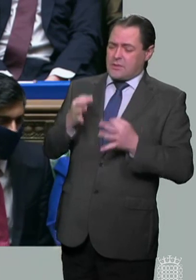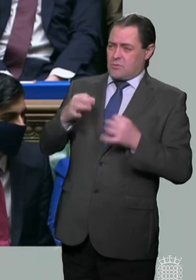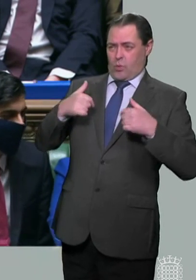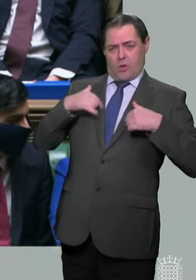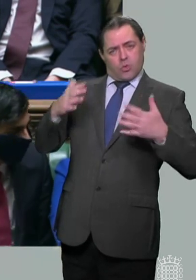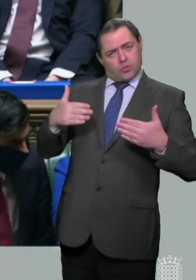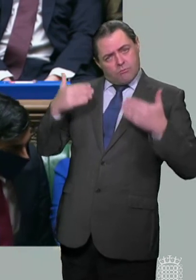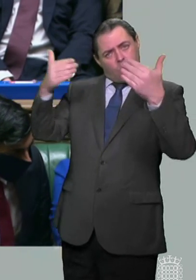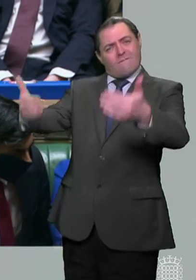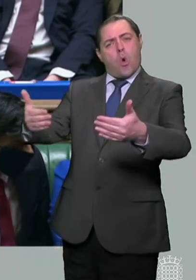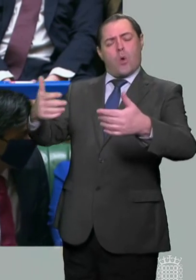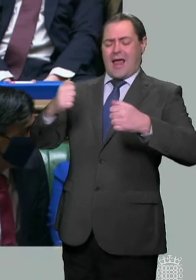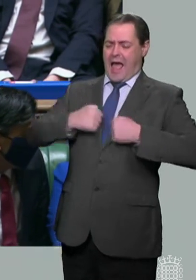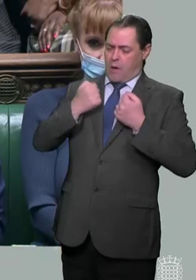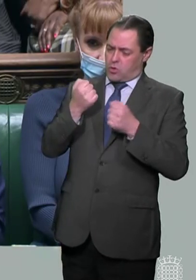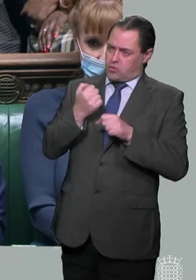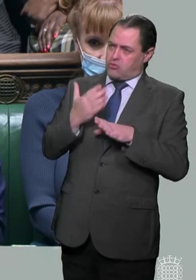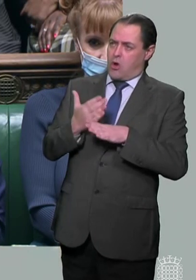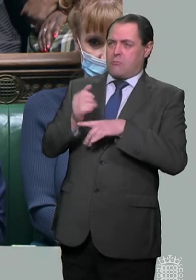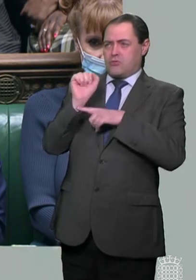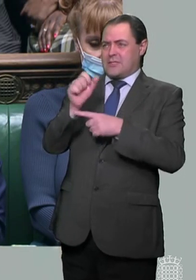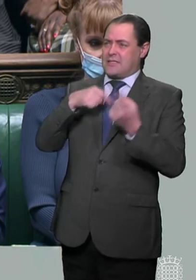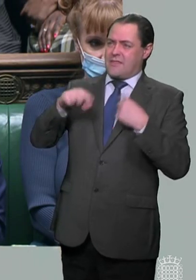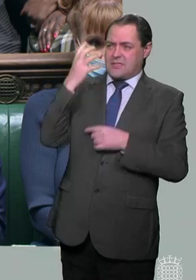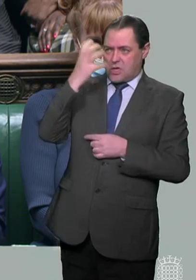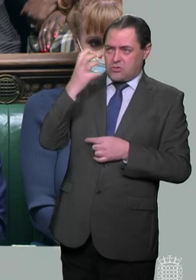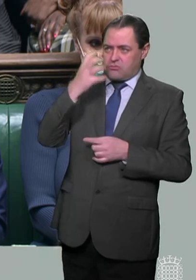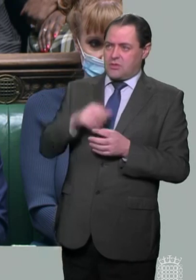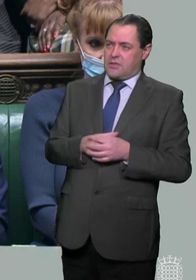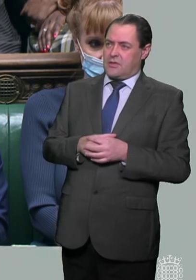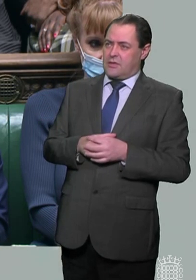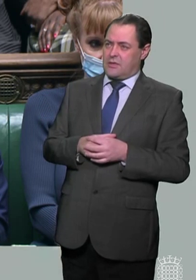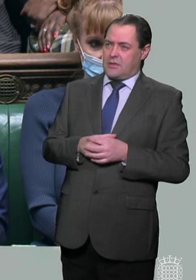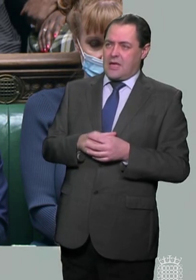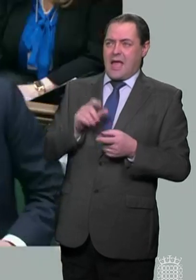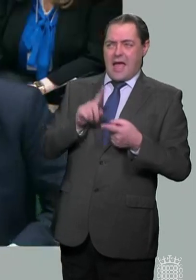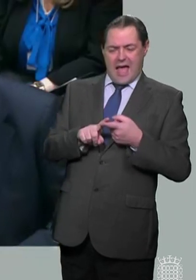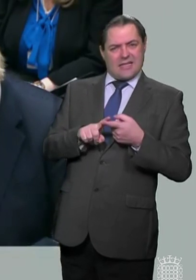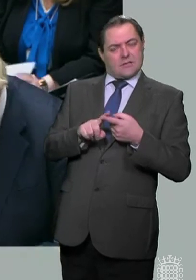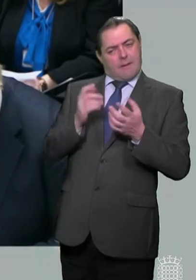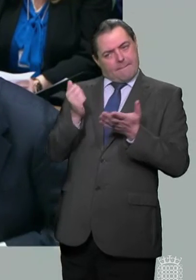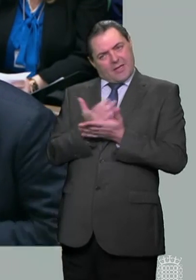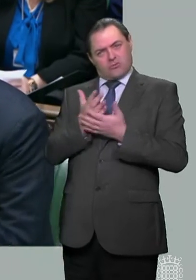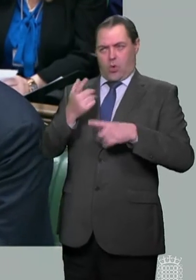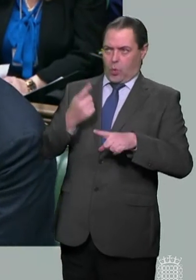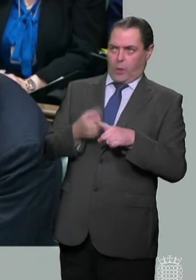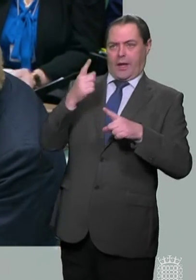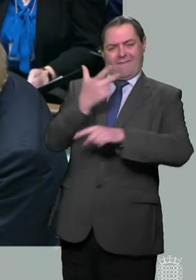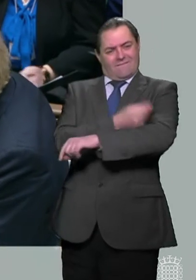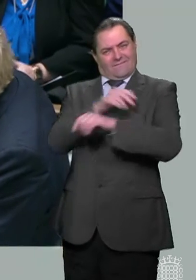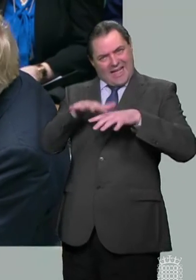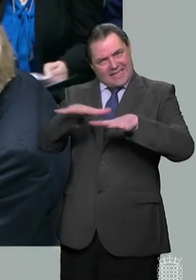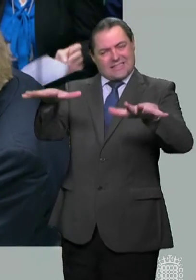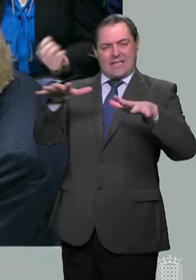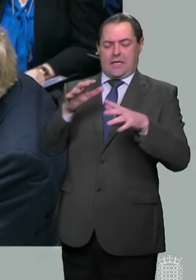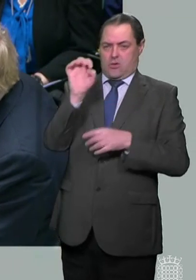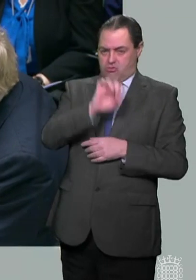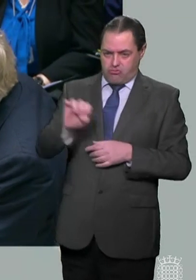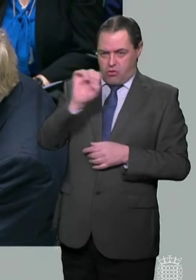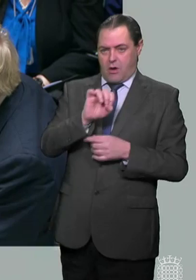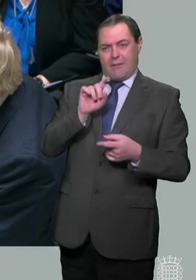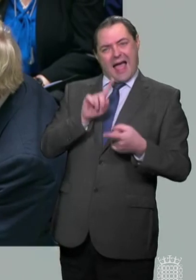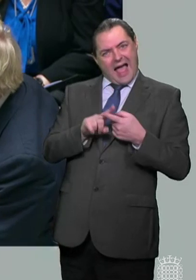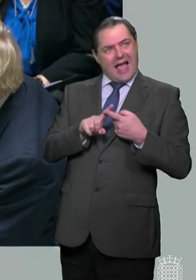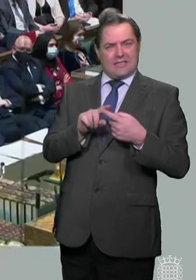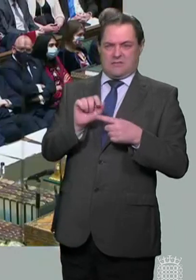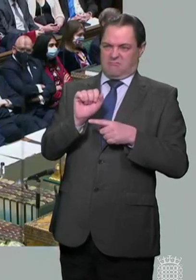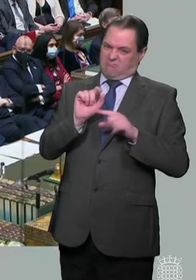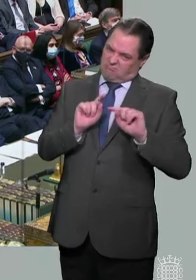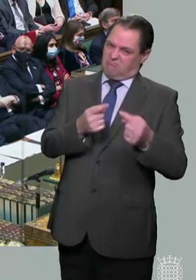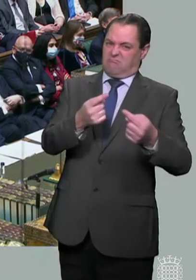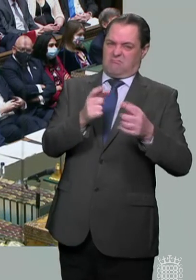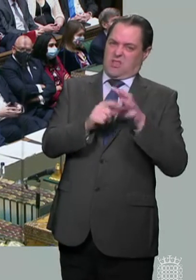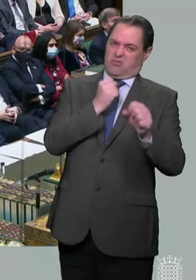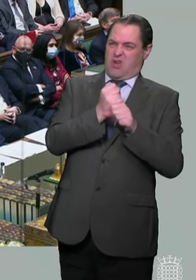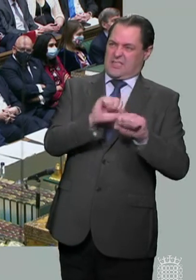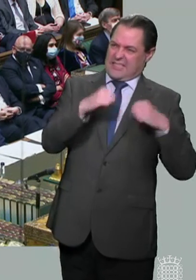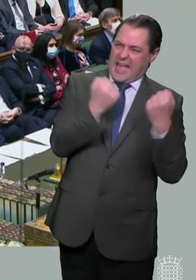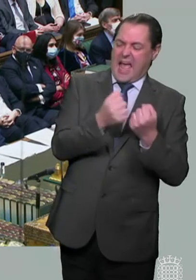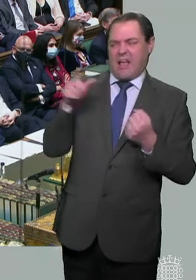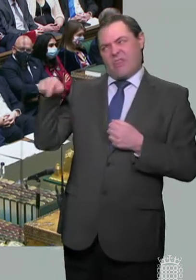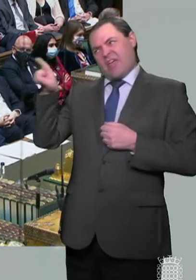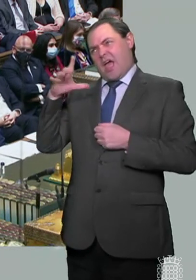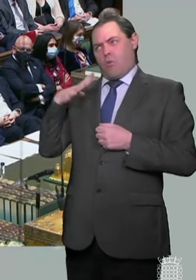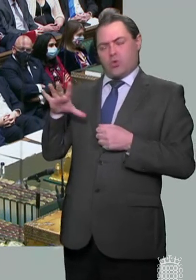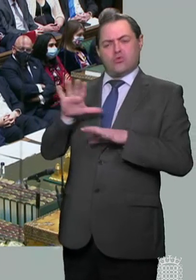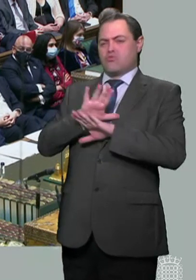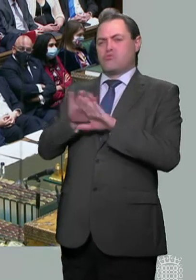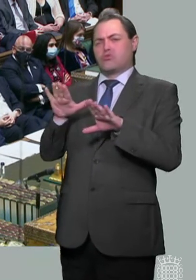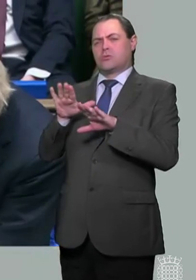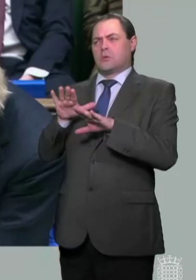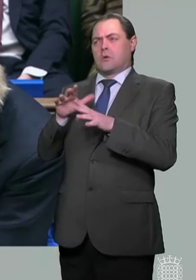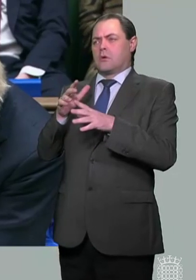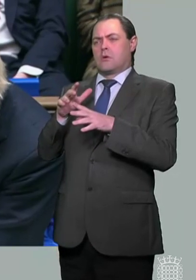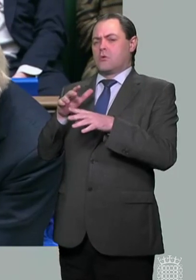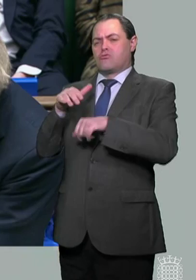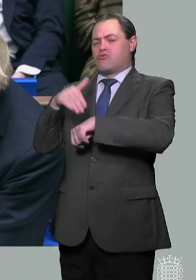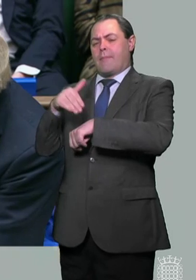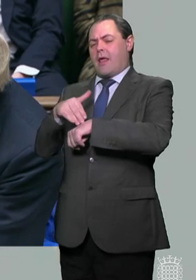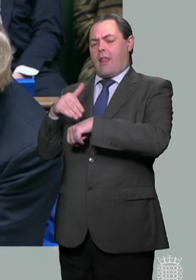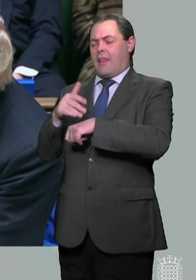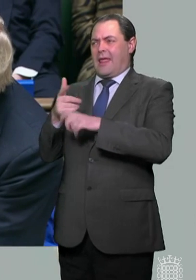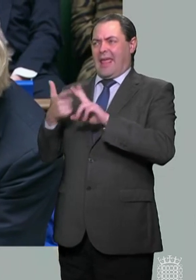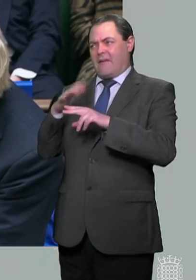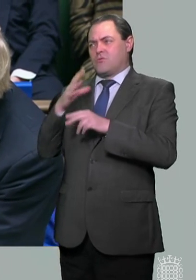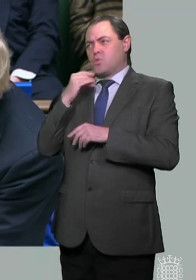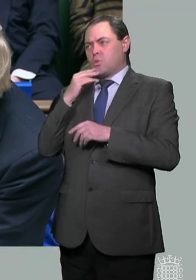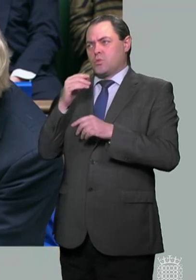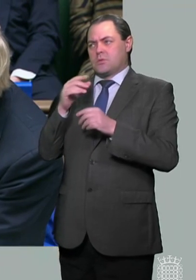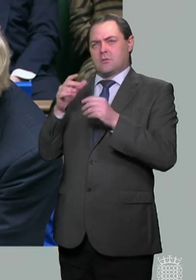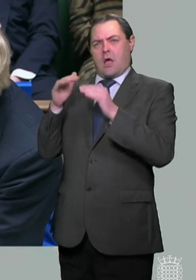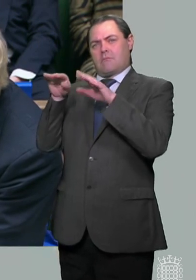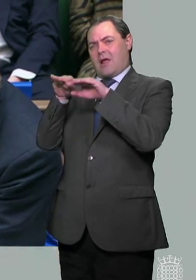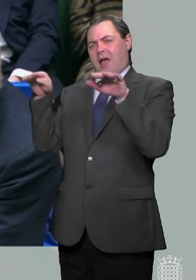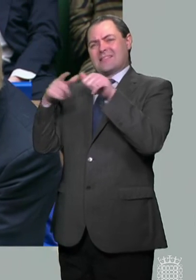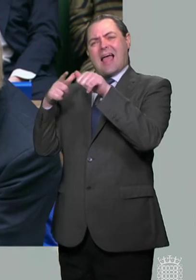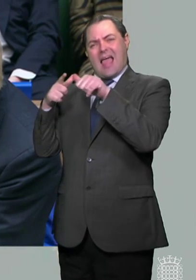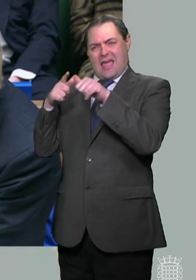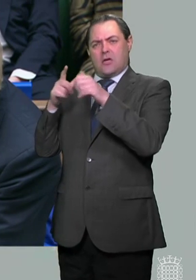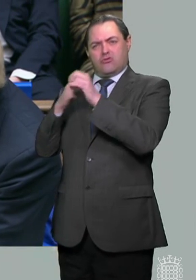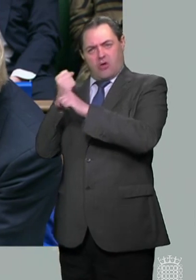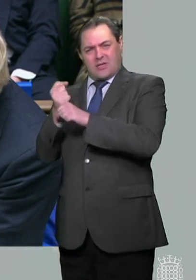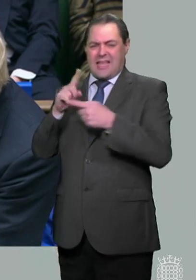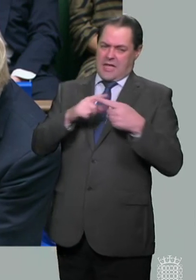We want to get on with our job of protecting this country during the pandemic, delivering the fastest vaccine roll-out in Europe, fighting the drugs gangs when the Labour party wants to decriminalise class A drugs, and backing our Nationality and Borders Bill.